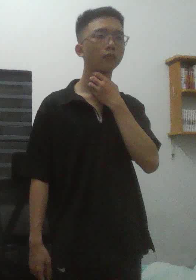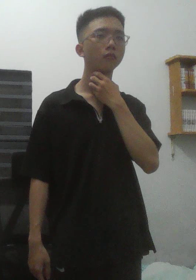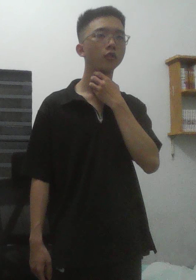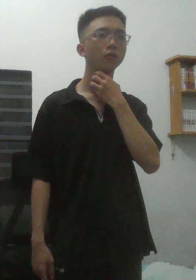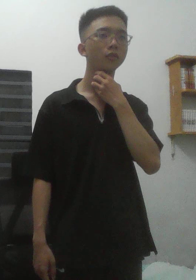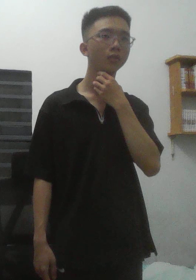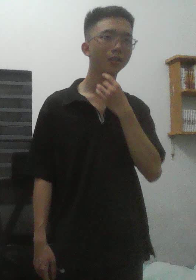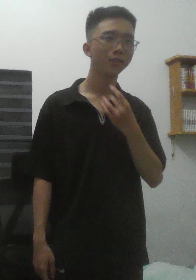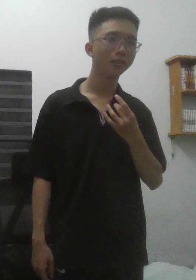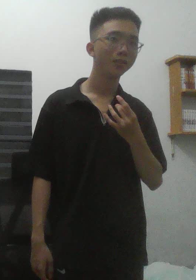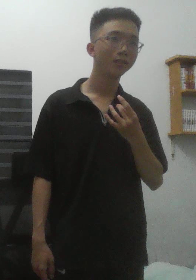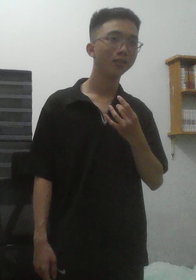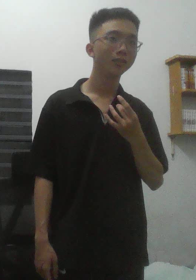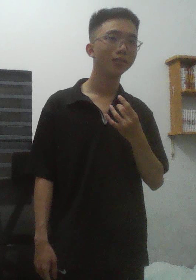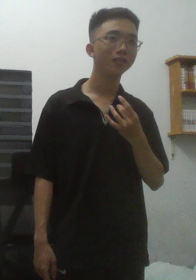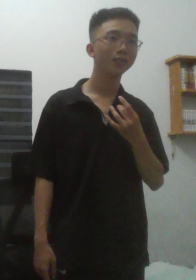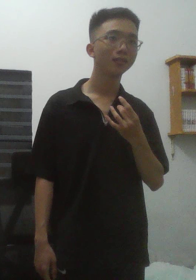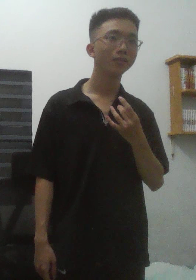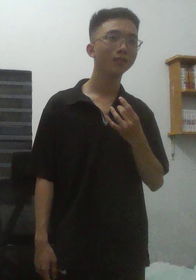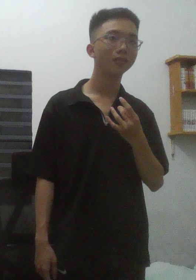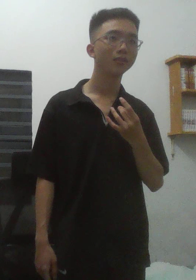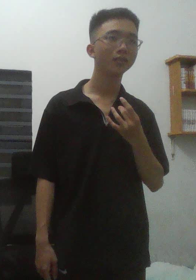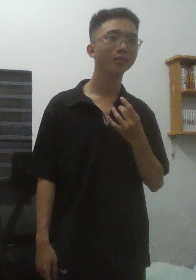thich